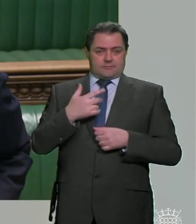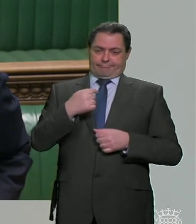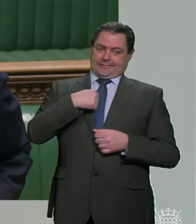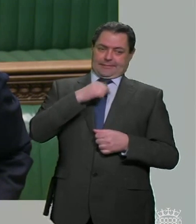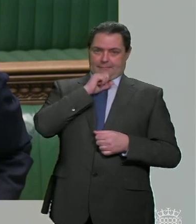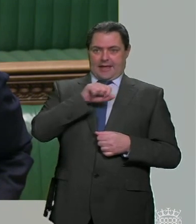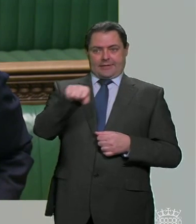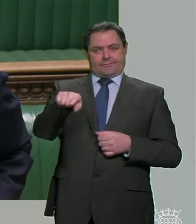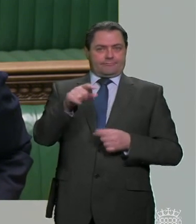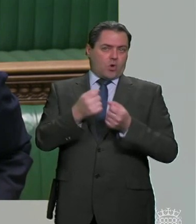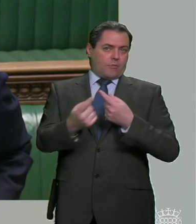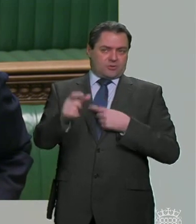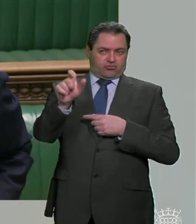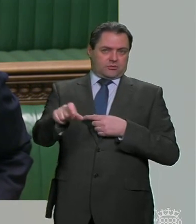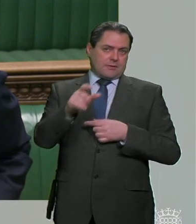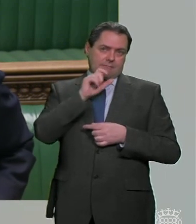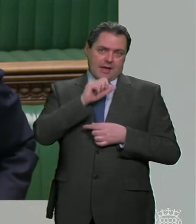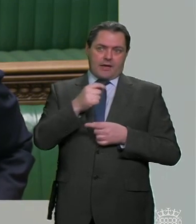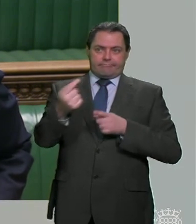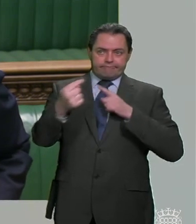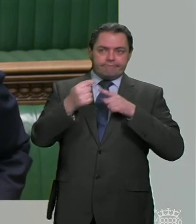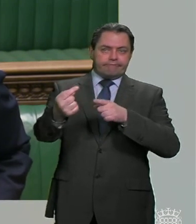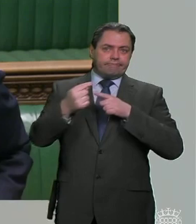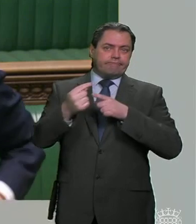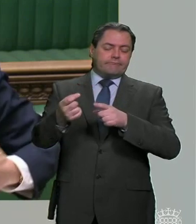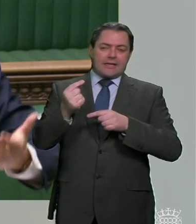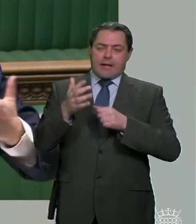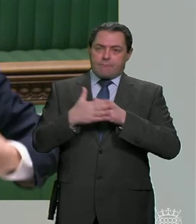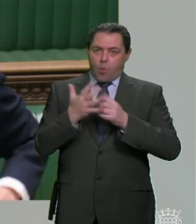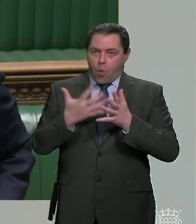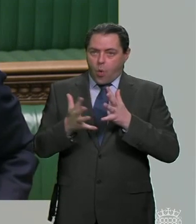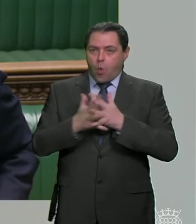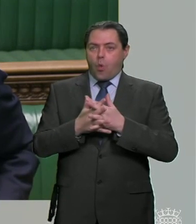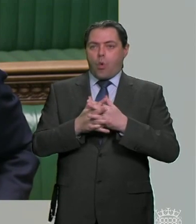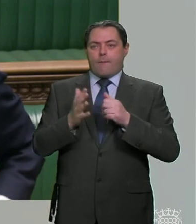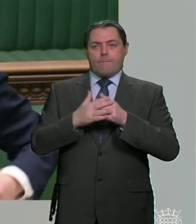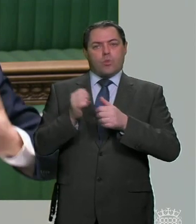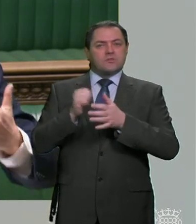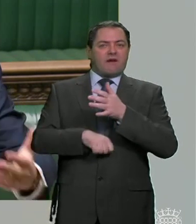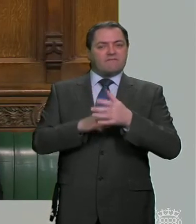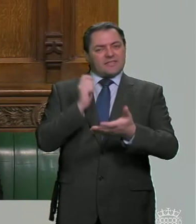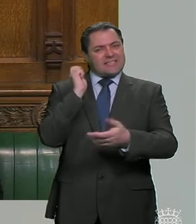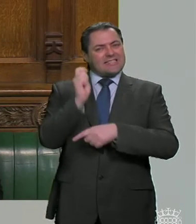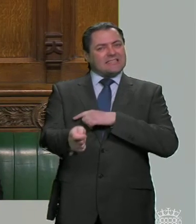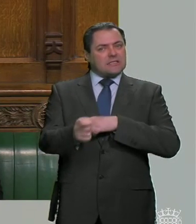We can bring in more laws and tougher sentences, which I hope she will support.